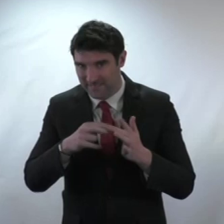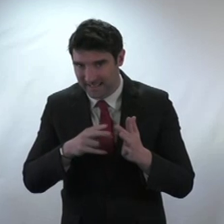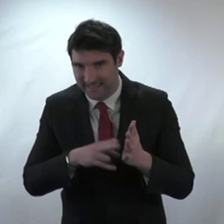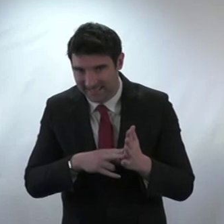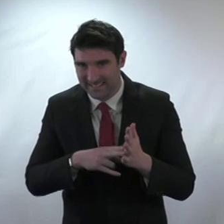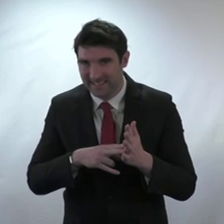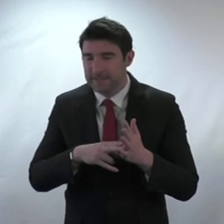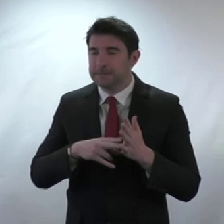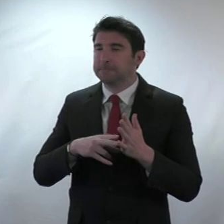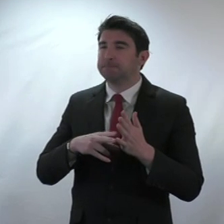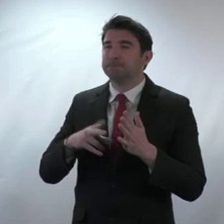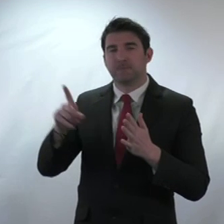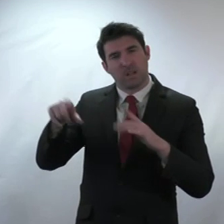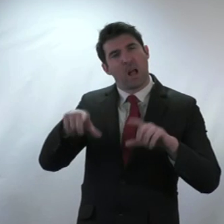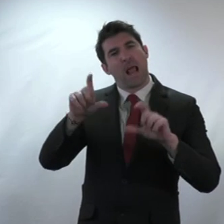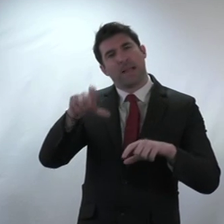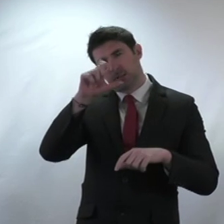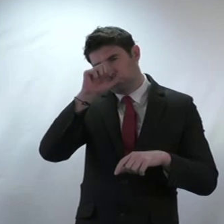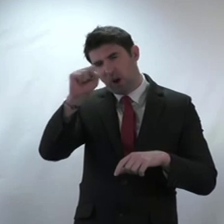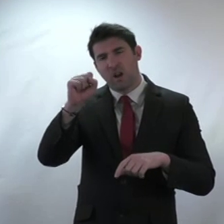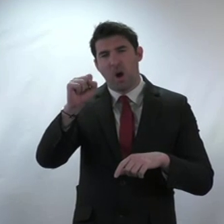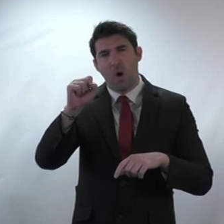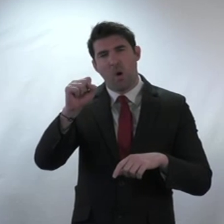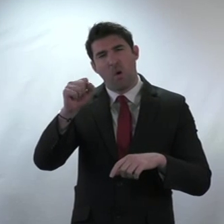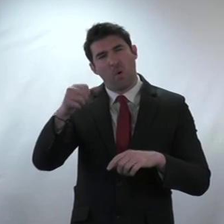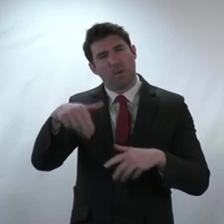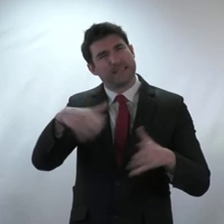MND is indeed a devastating condition.